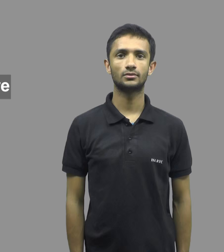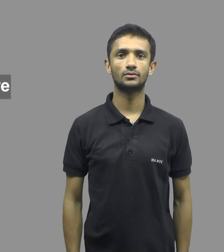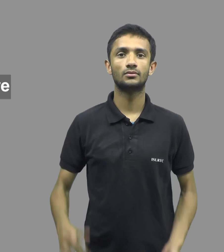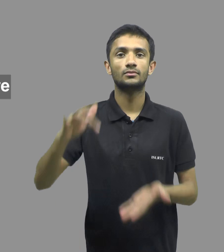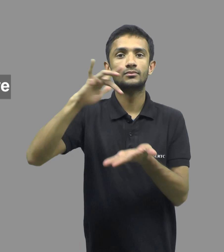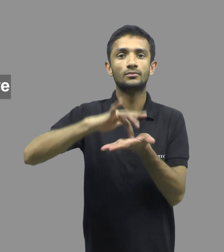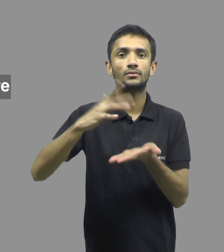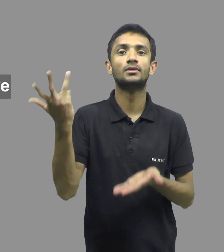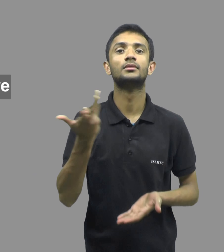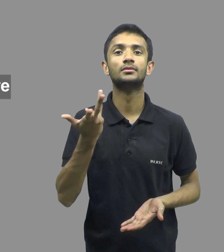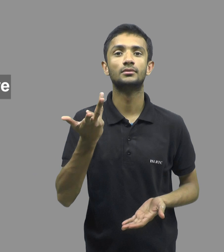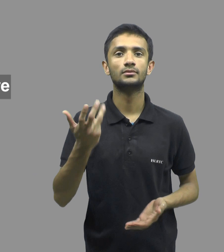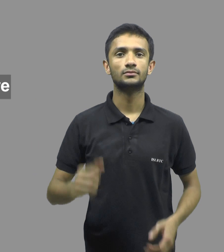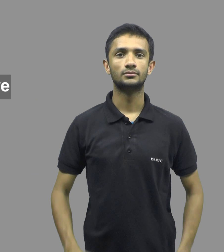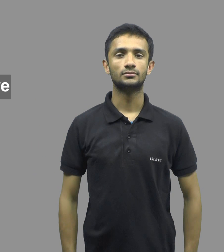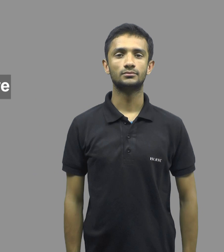Where